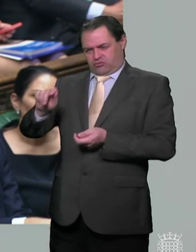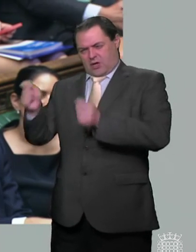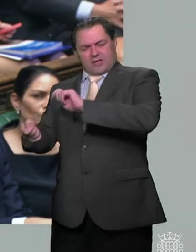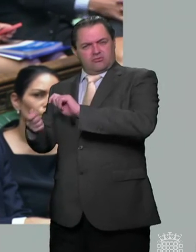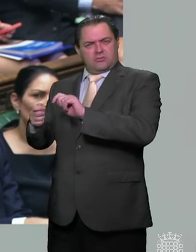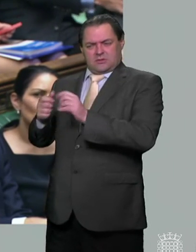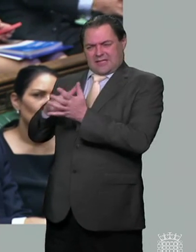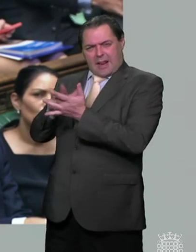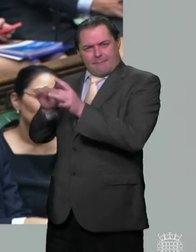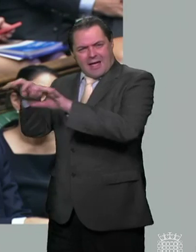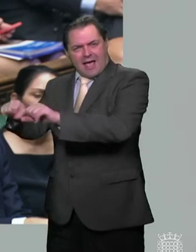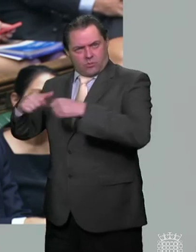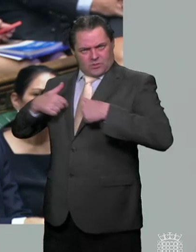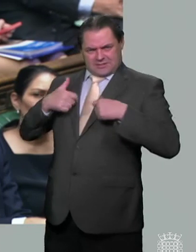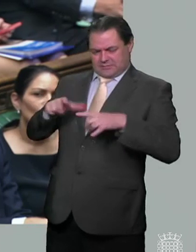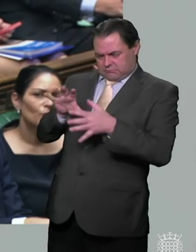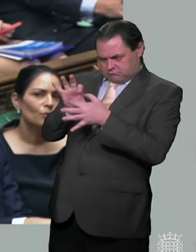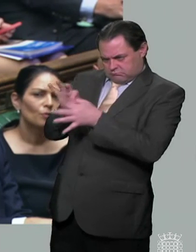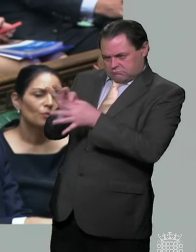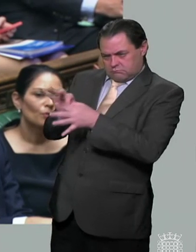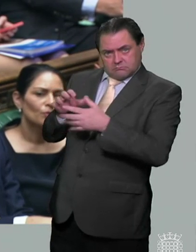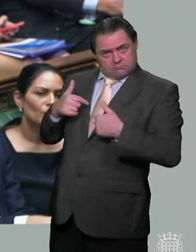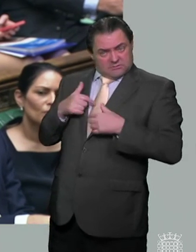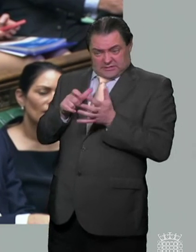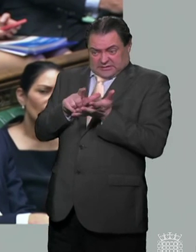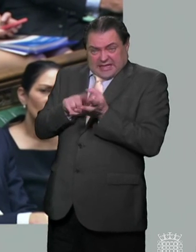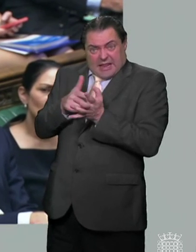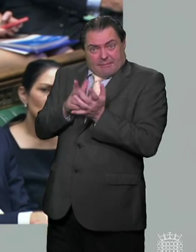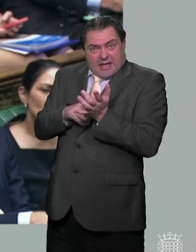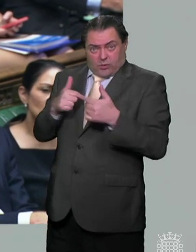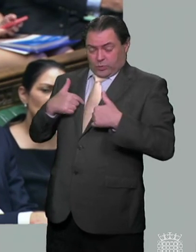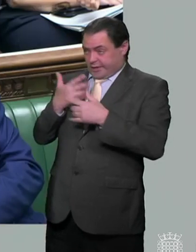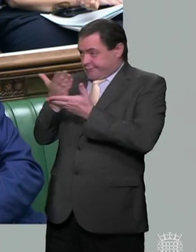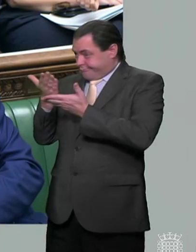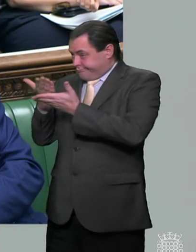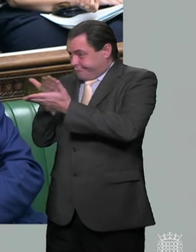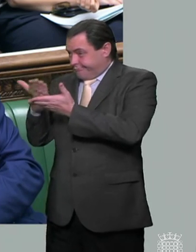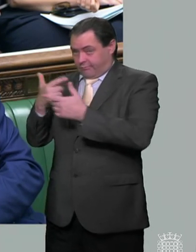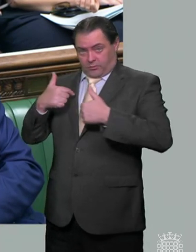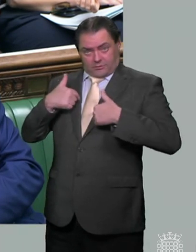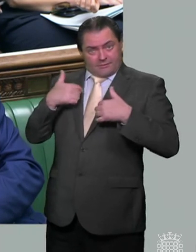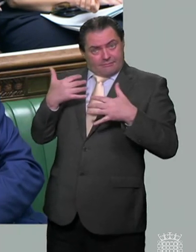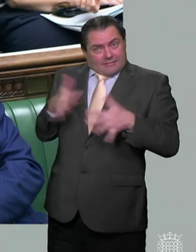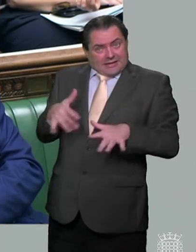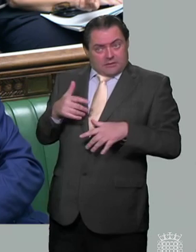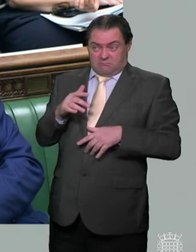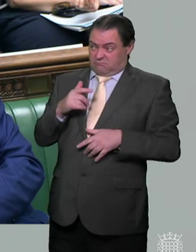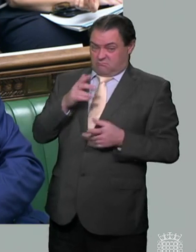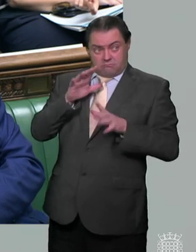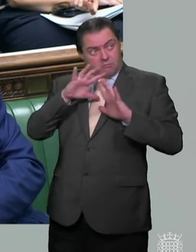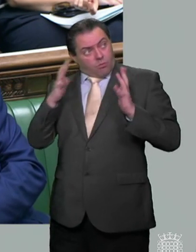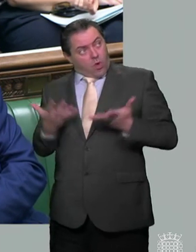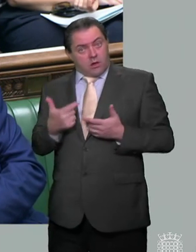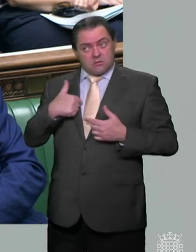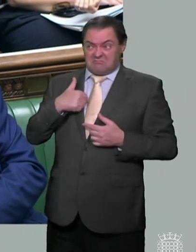We continue to engage. We engage with the Taliban; this country was one of the first to reach out and begin a dialogue.